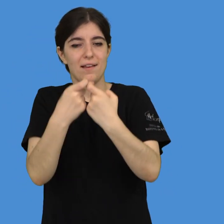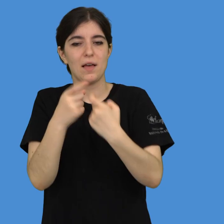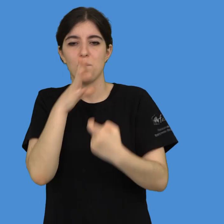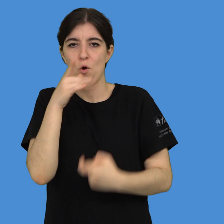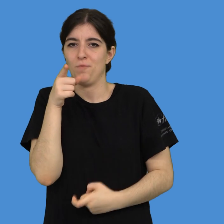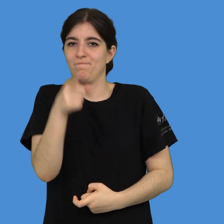motivo